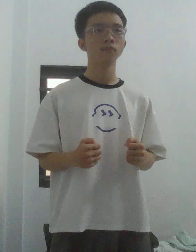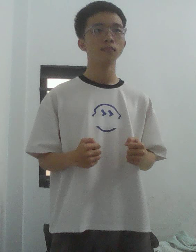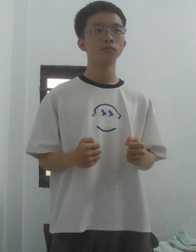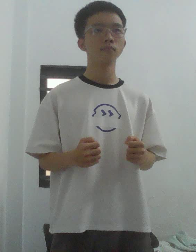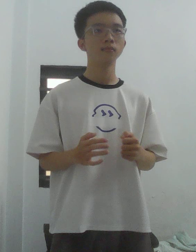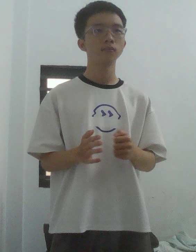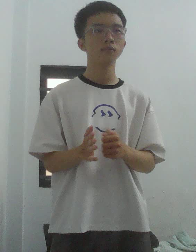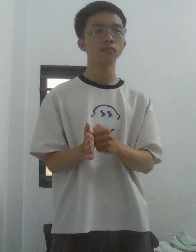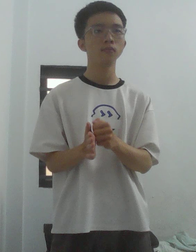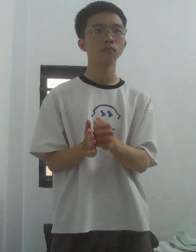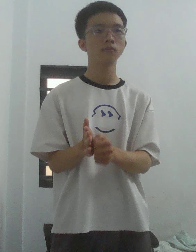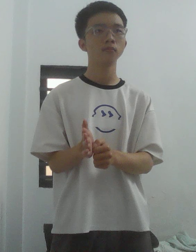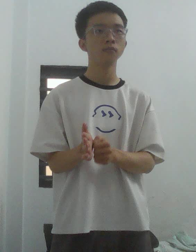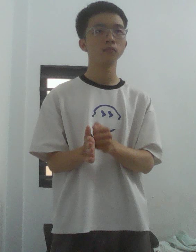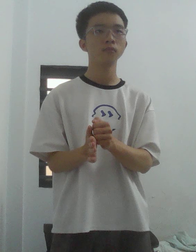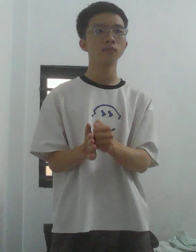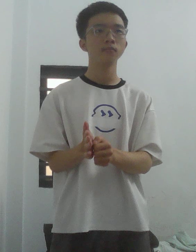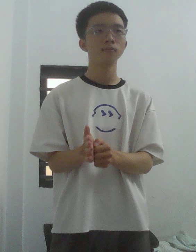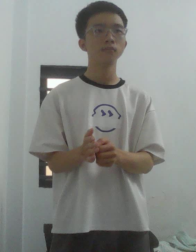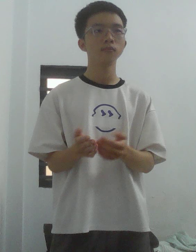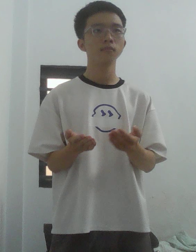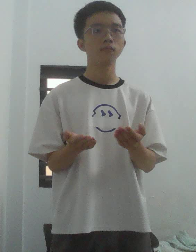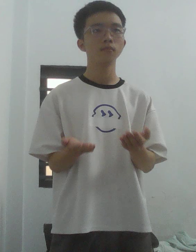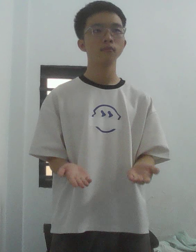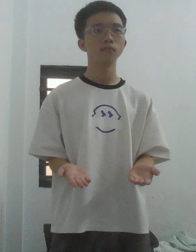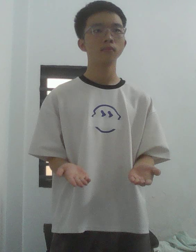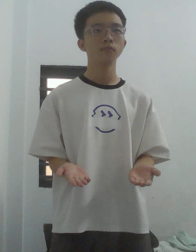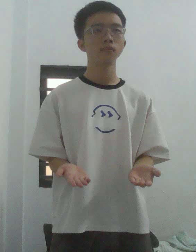thang nay